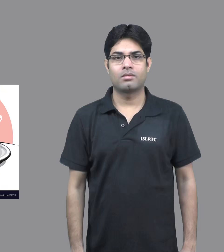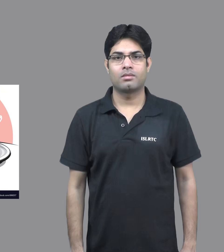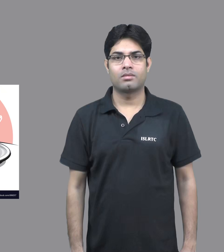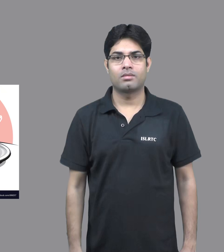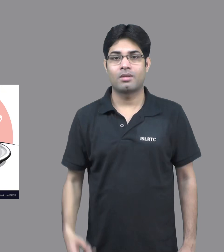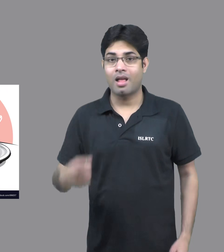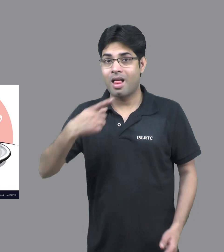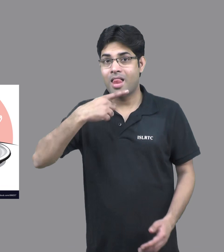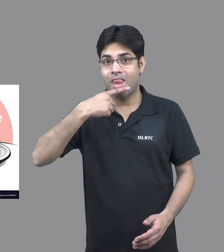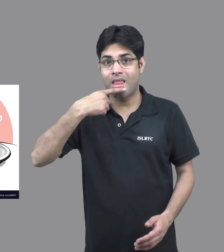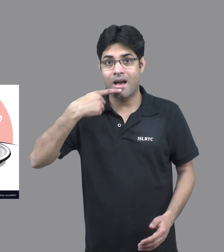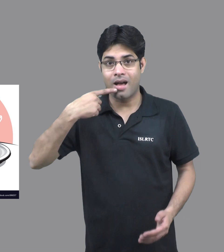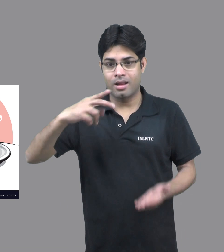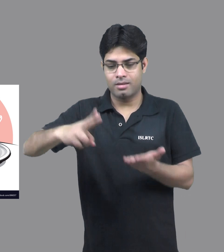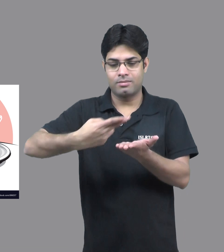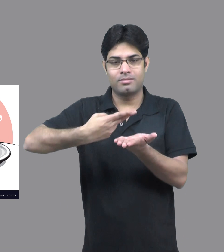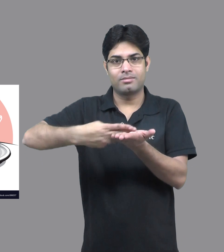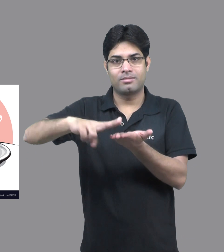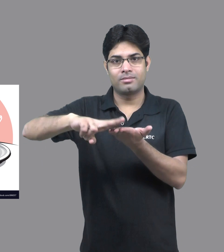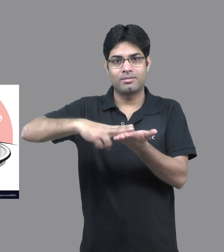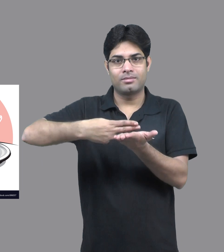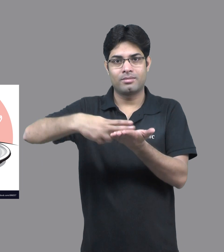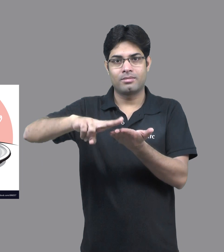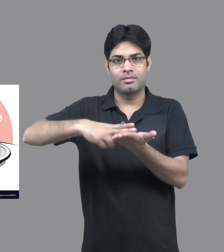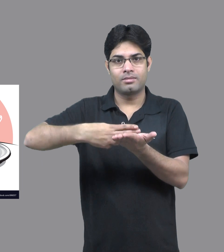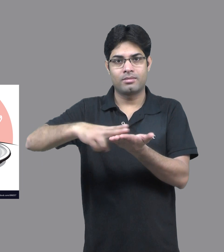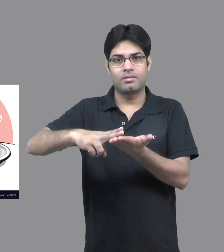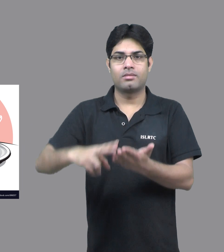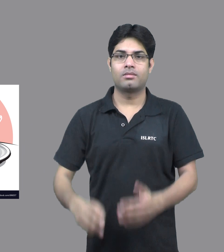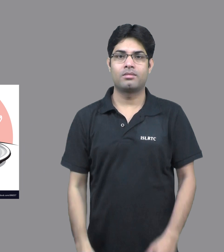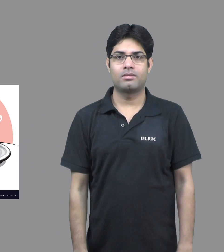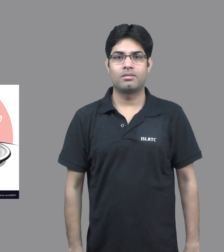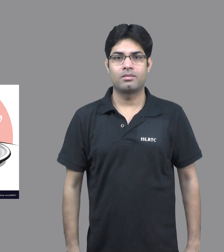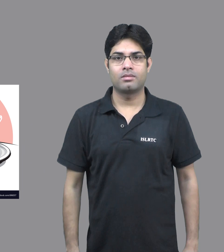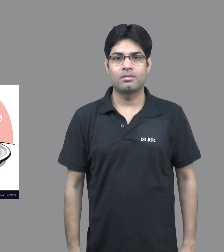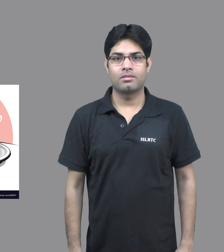Jam